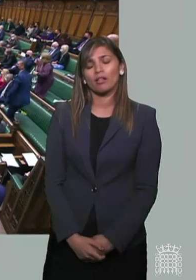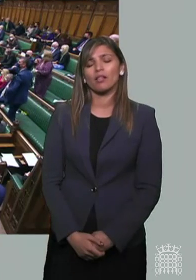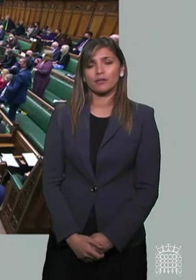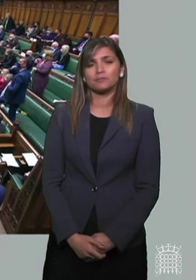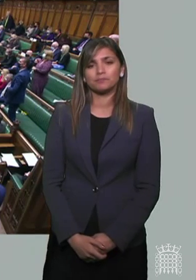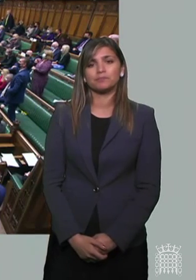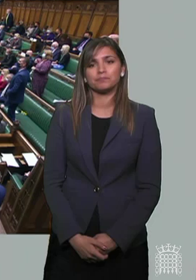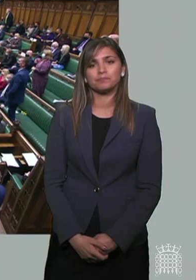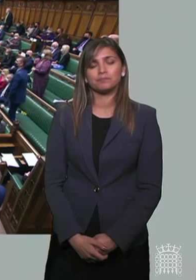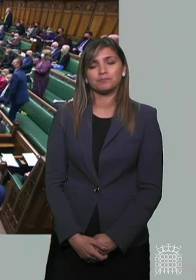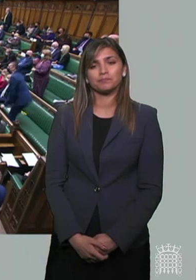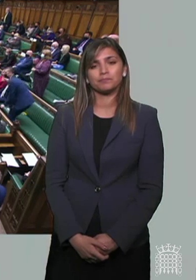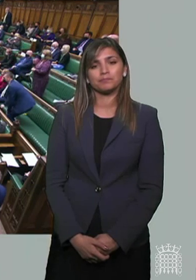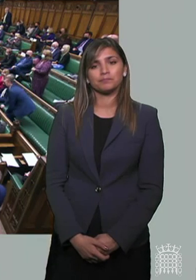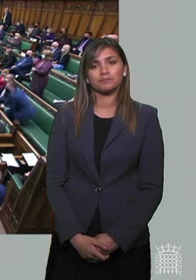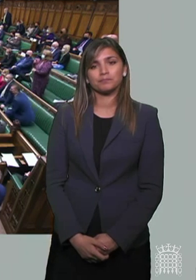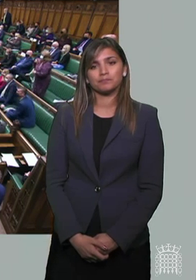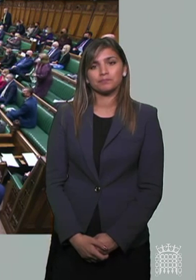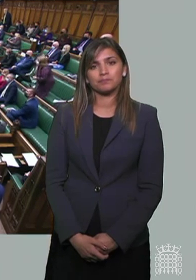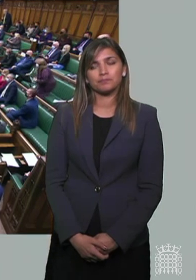It is a wonderful thing.